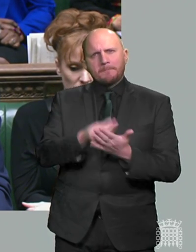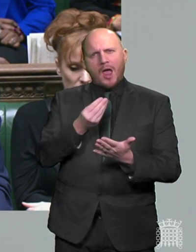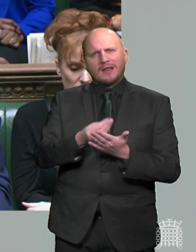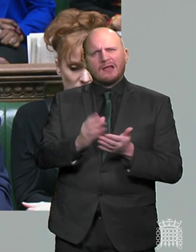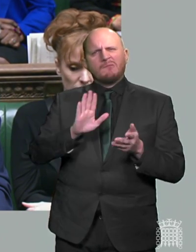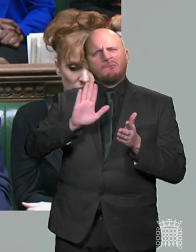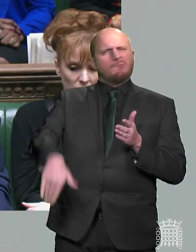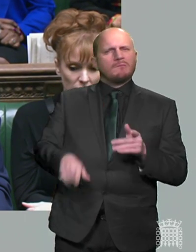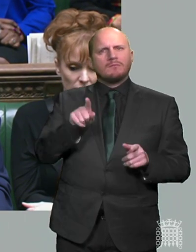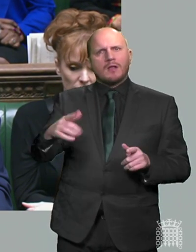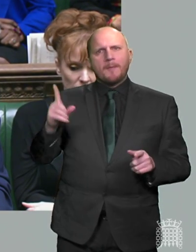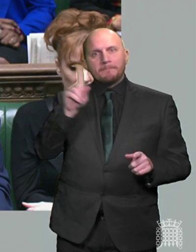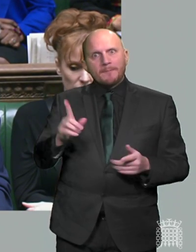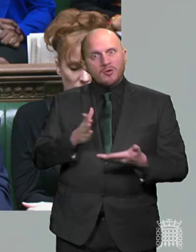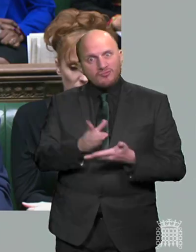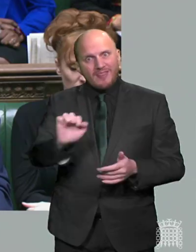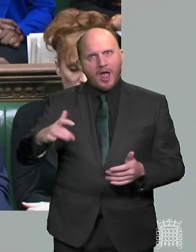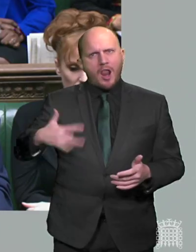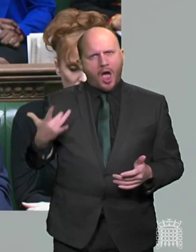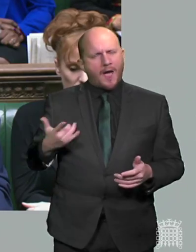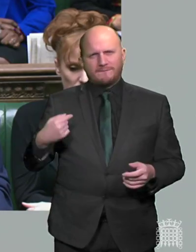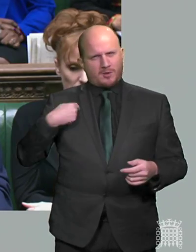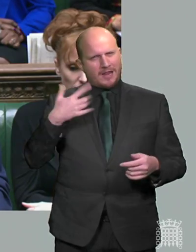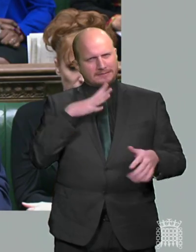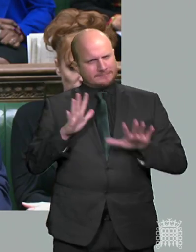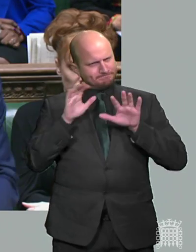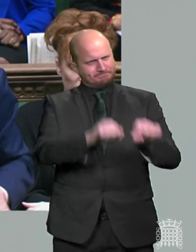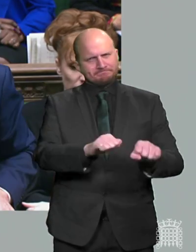They must be broken up and brought to justice.